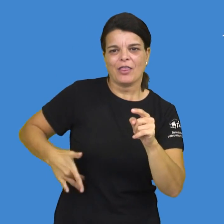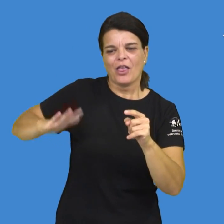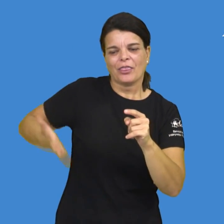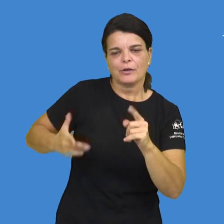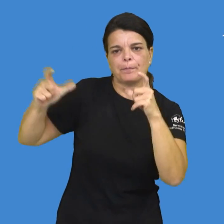afectar